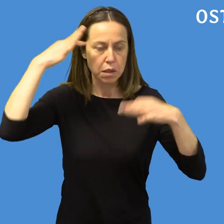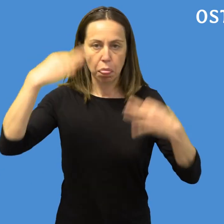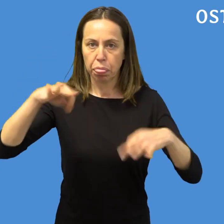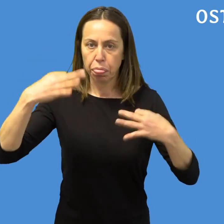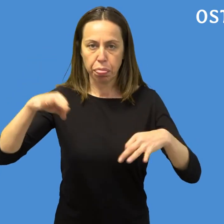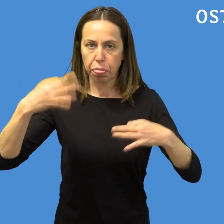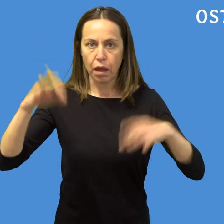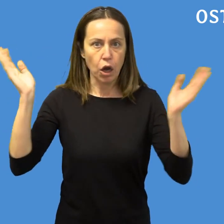normal